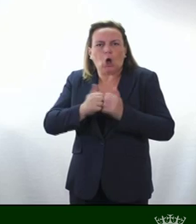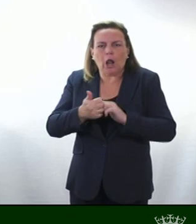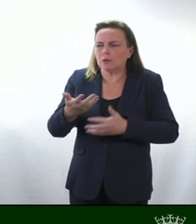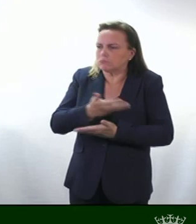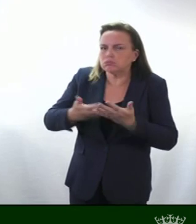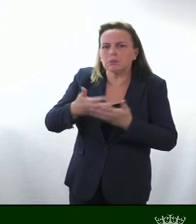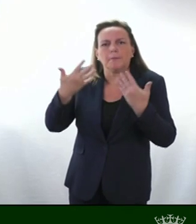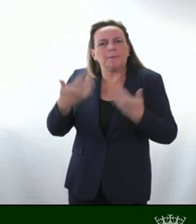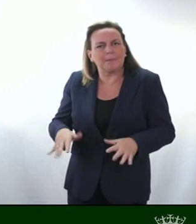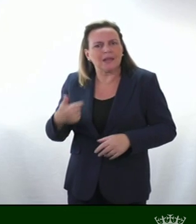This morning I had meetings with ministerial colleagues and others.